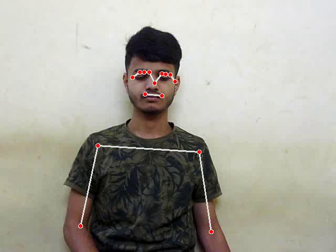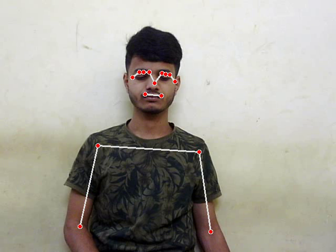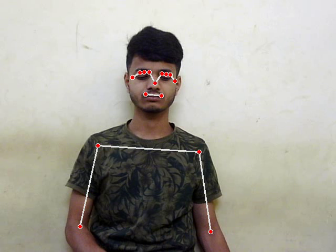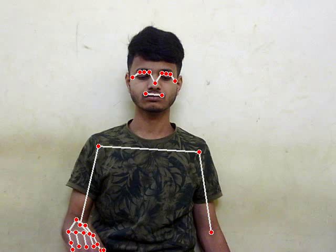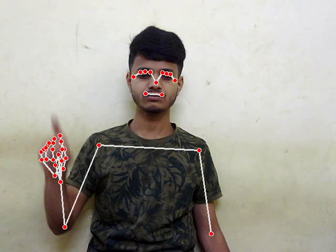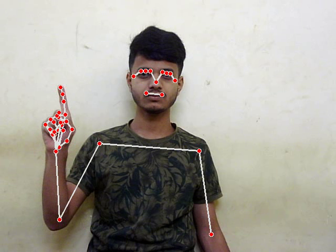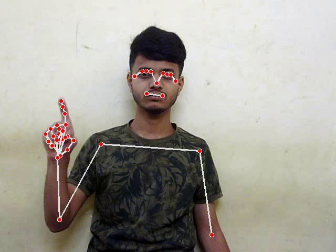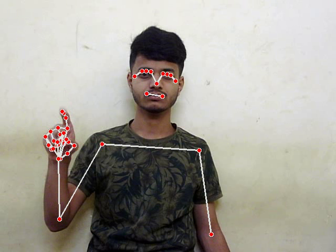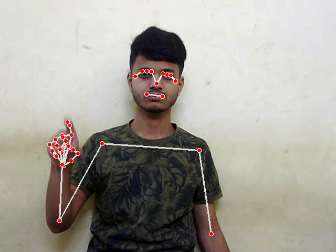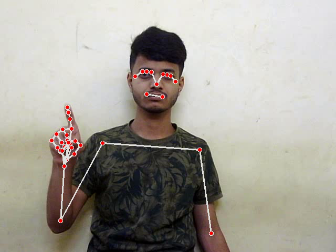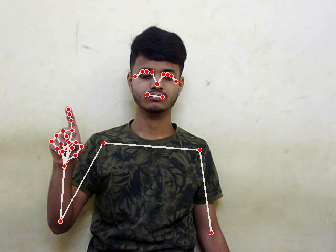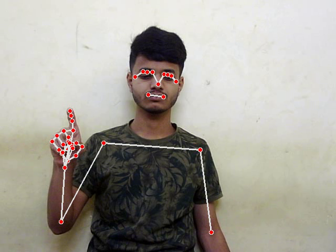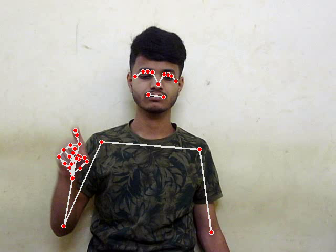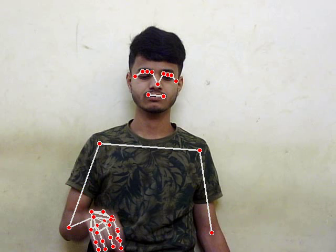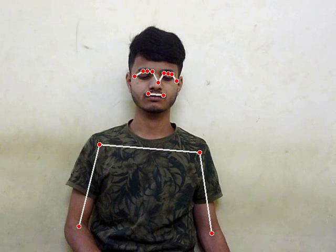need